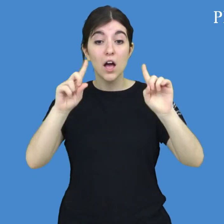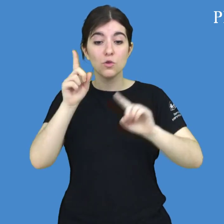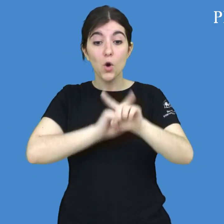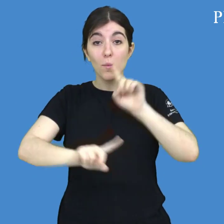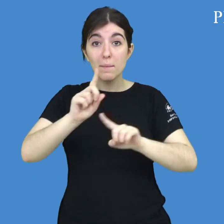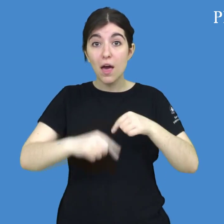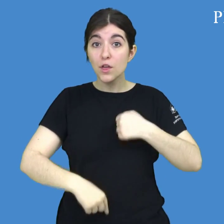problema